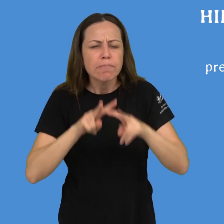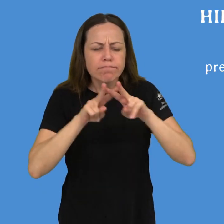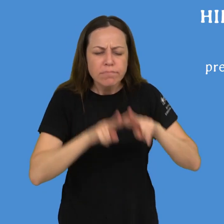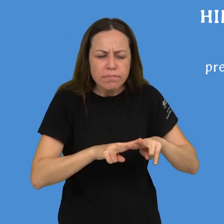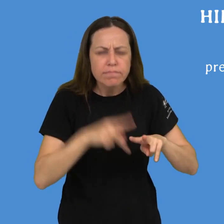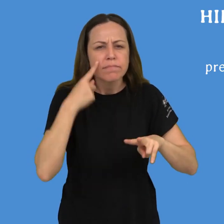revisar